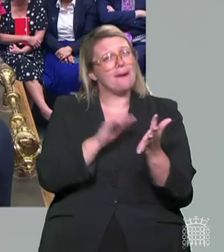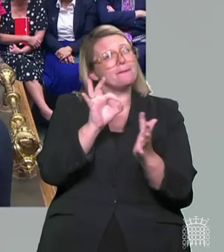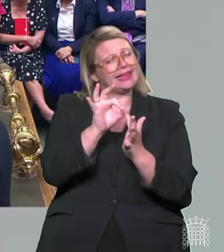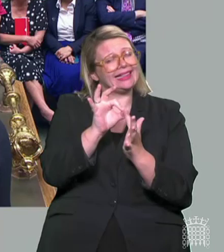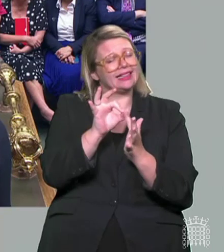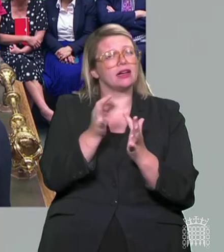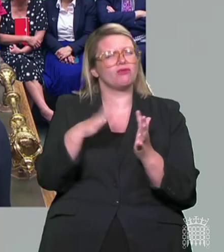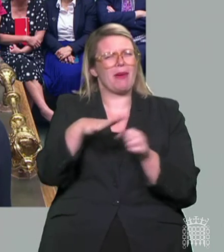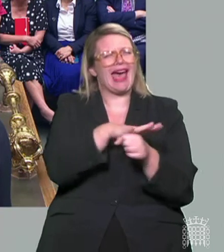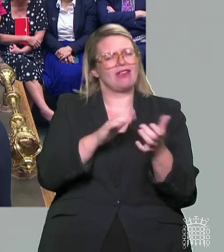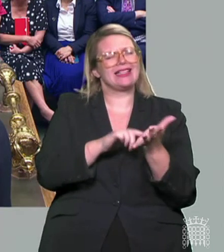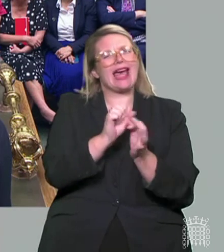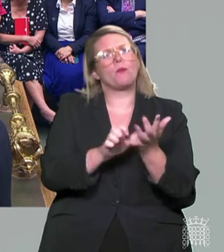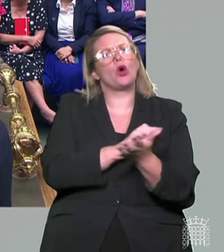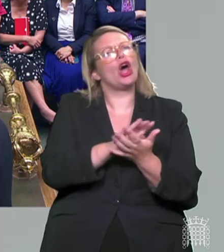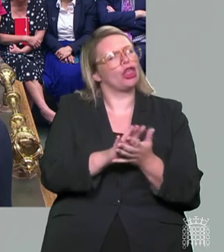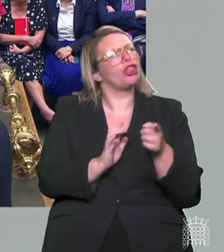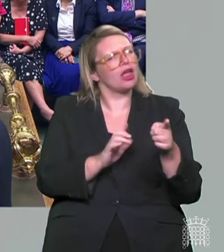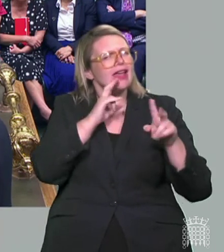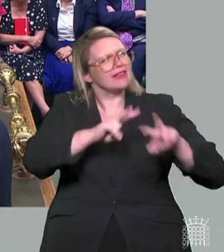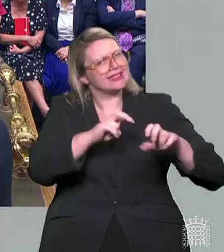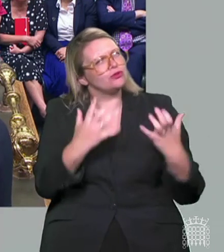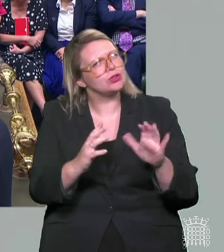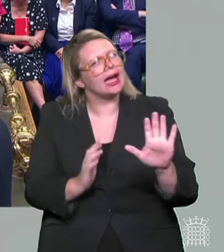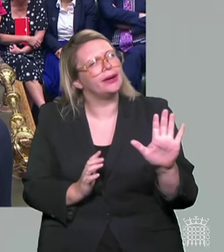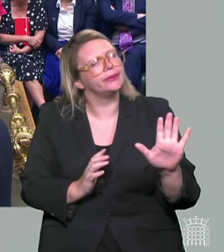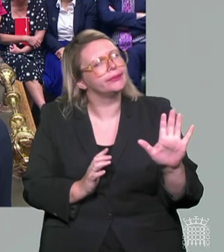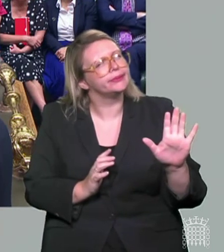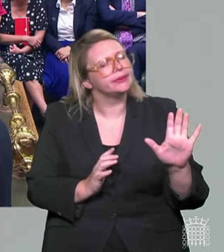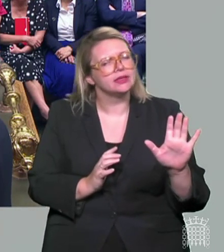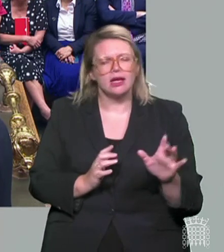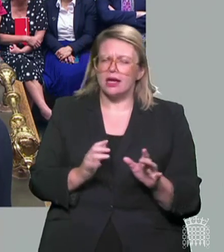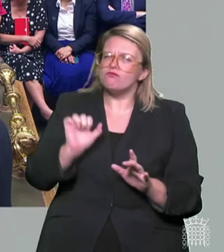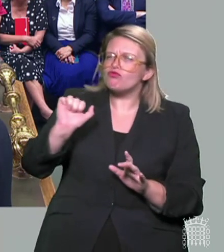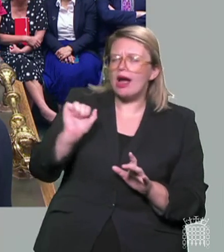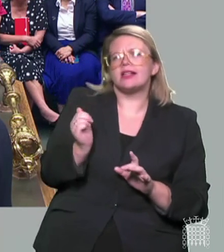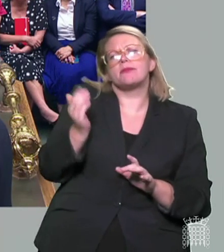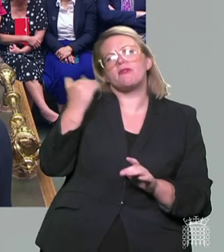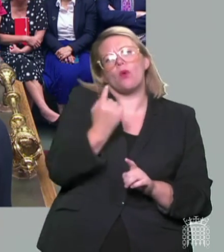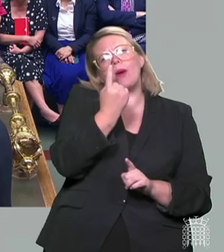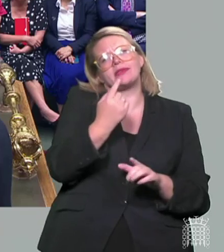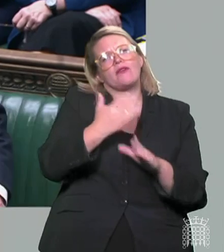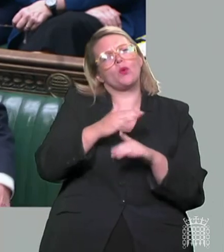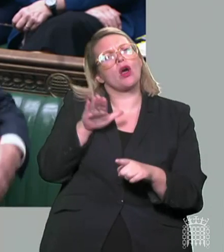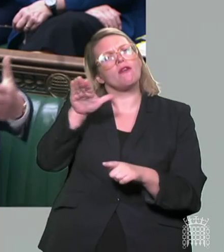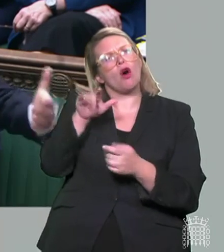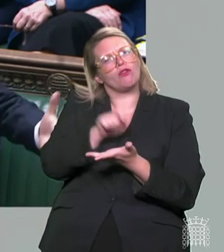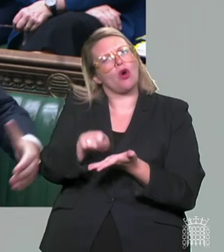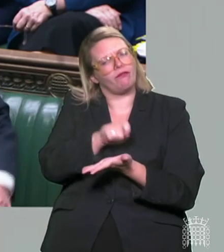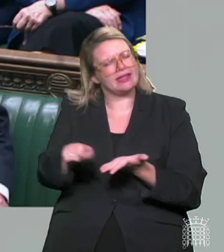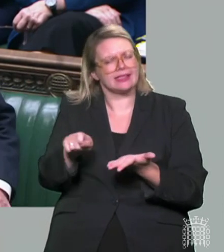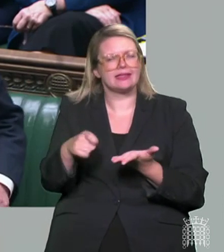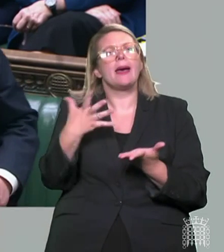It is true that a complaint was raised when he was in the Foreign Office and the matter was resolved.